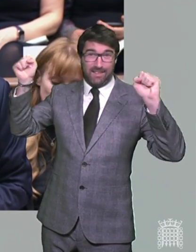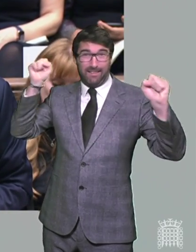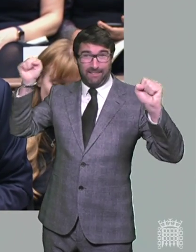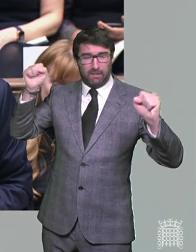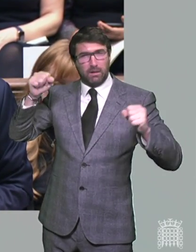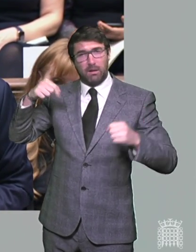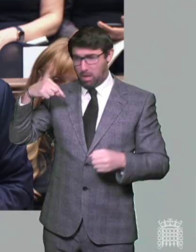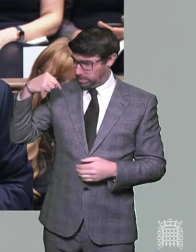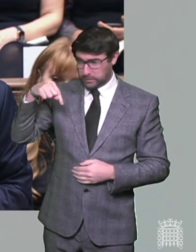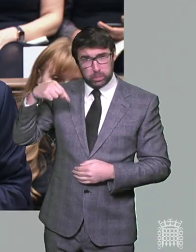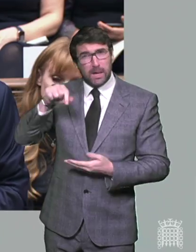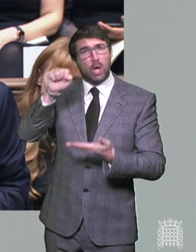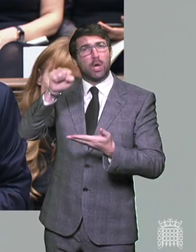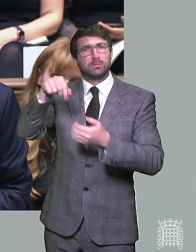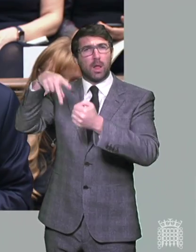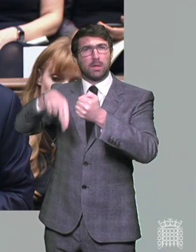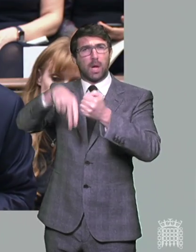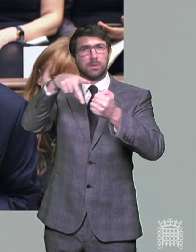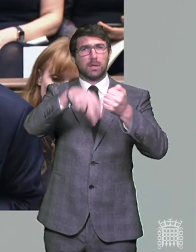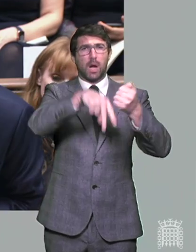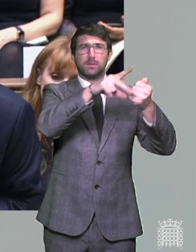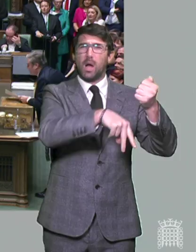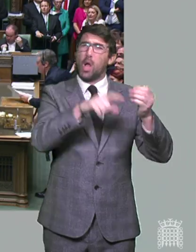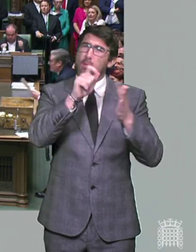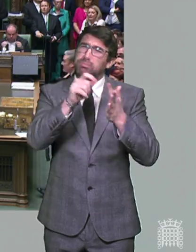What is the point of a Prime Minister whose promises do not even last a week?